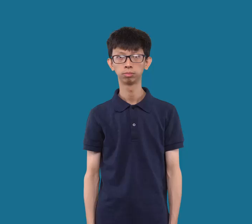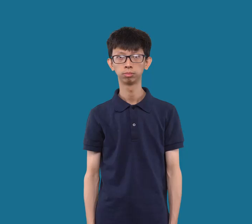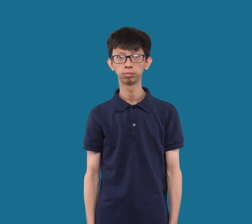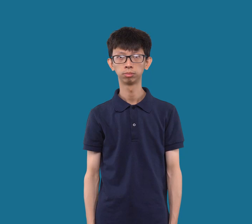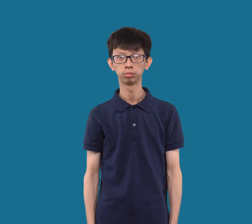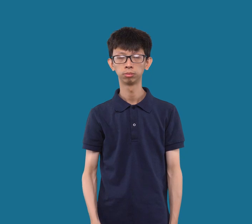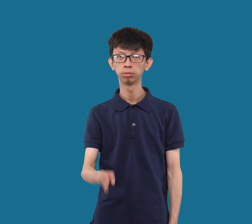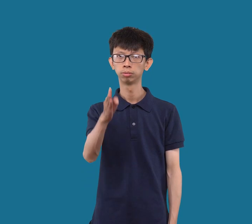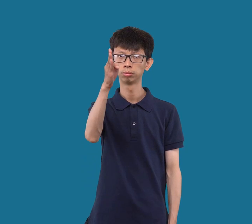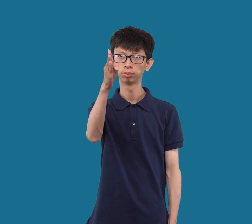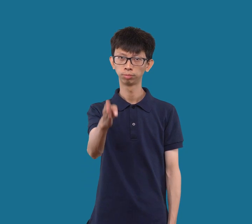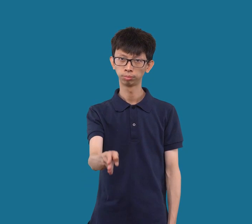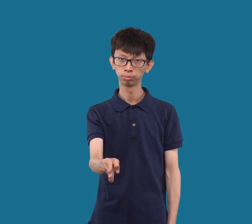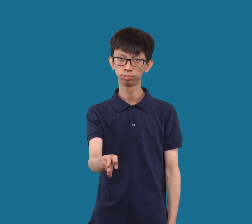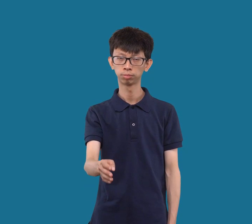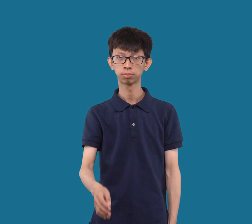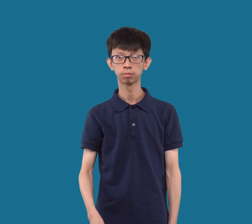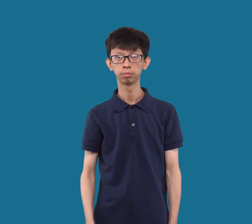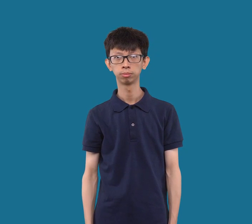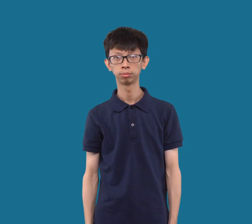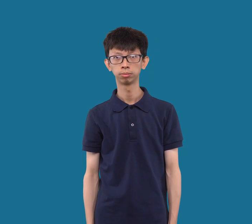dọc